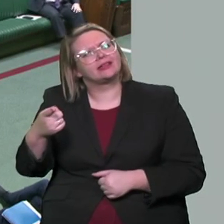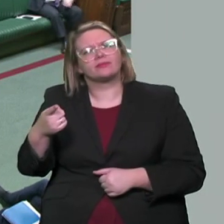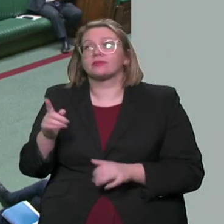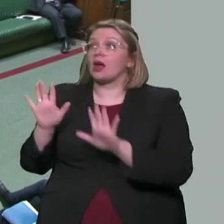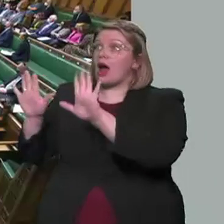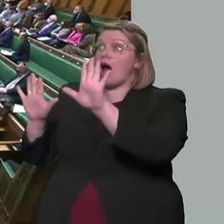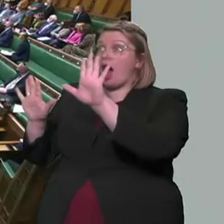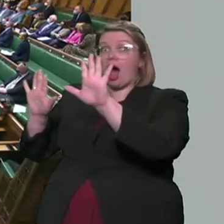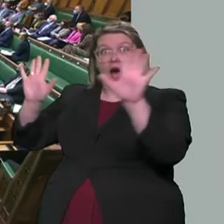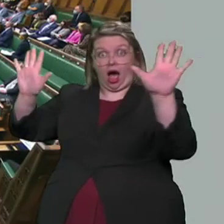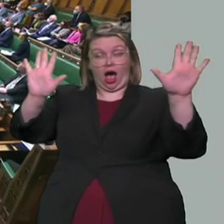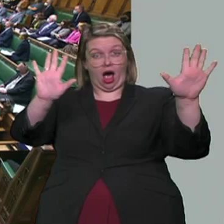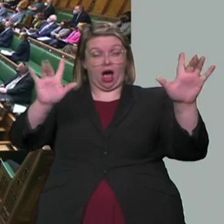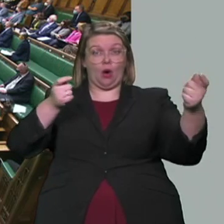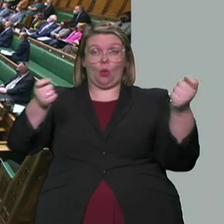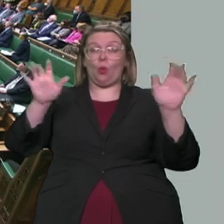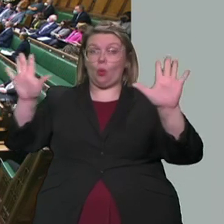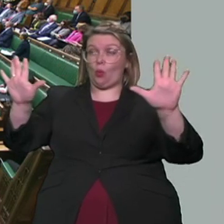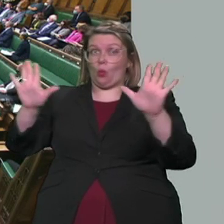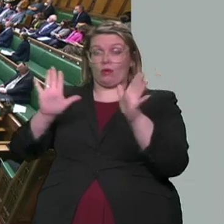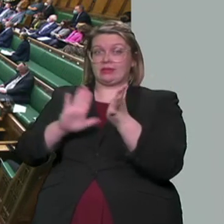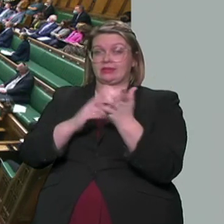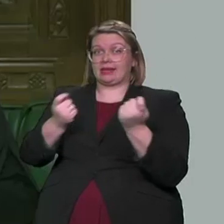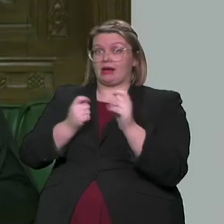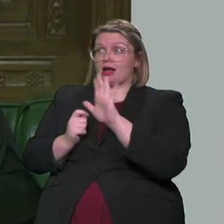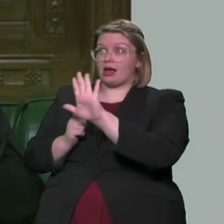Order.